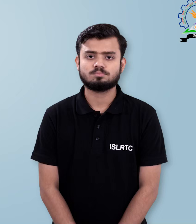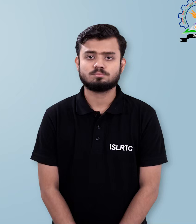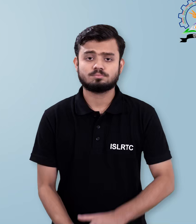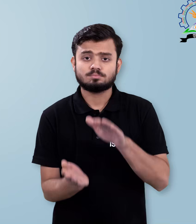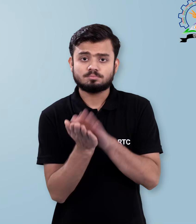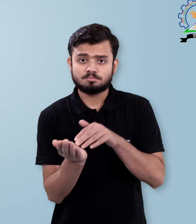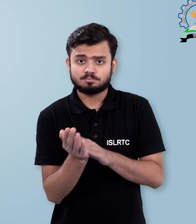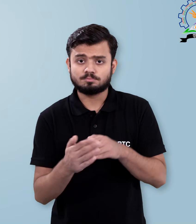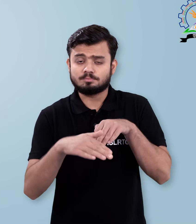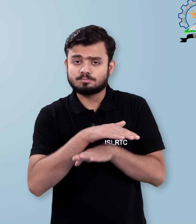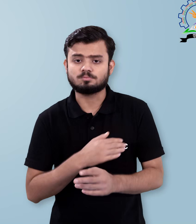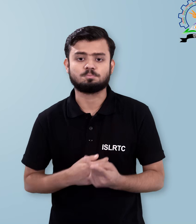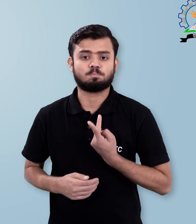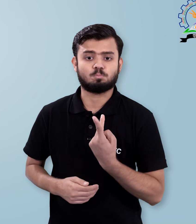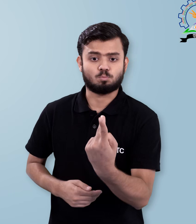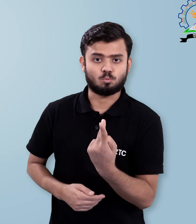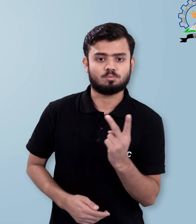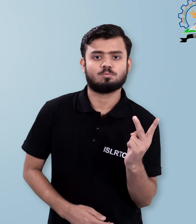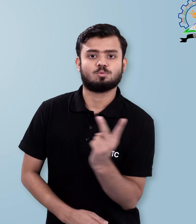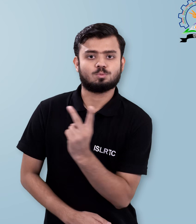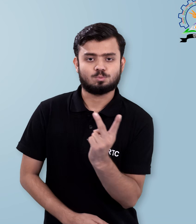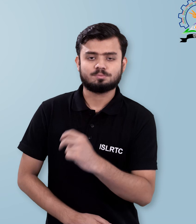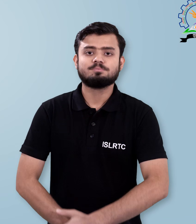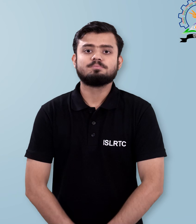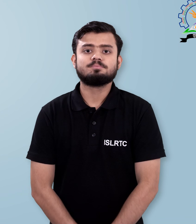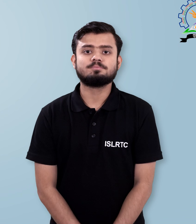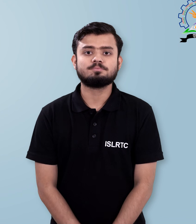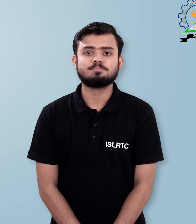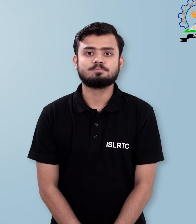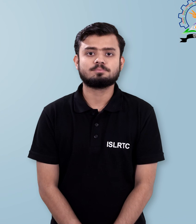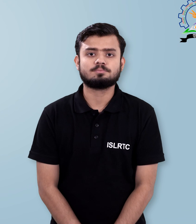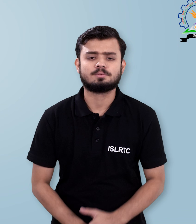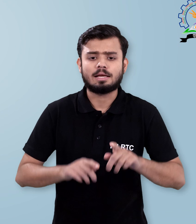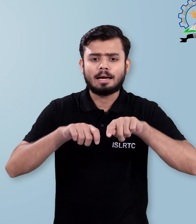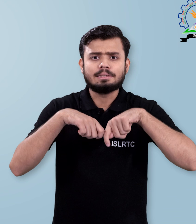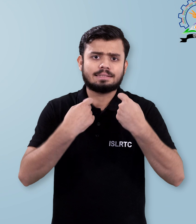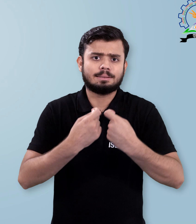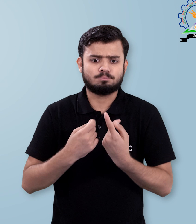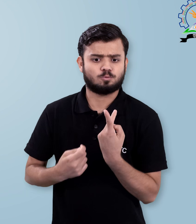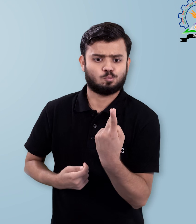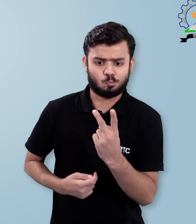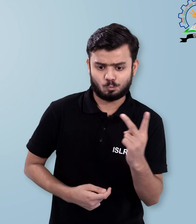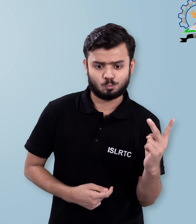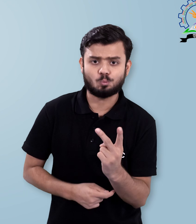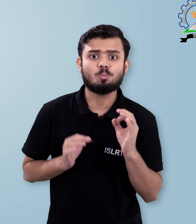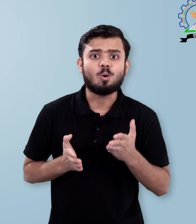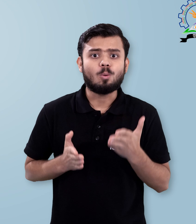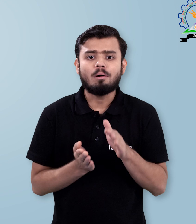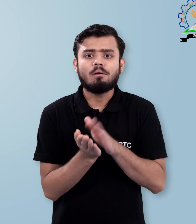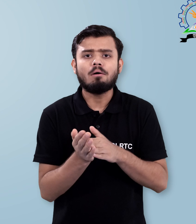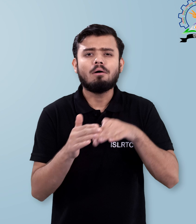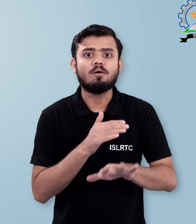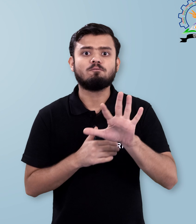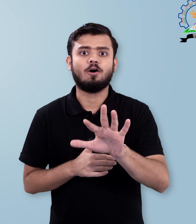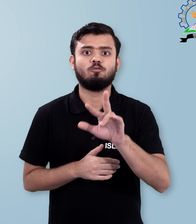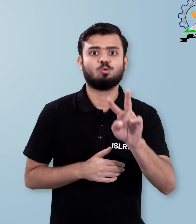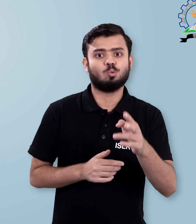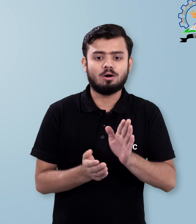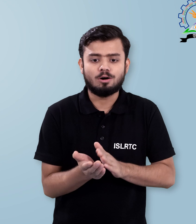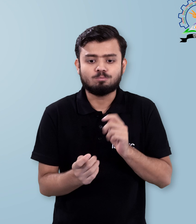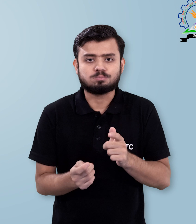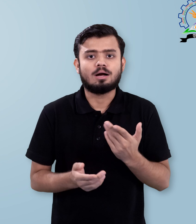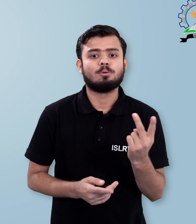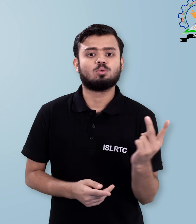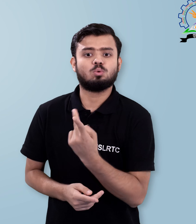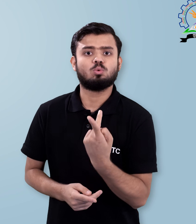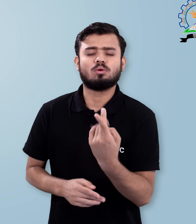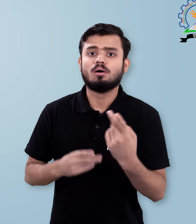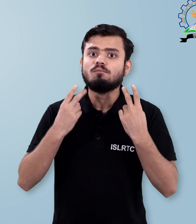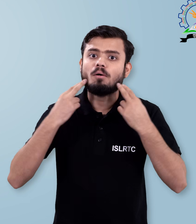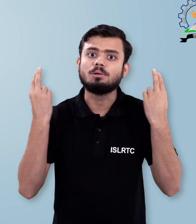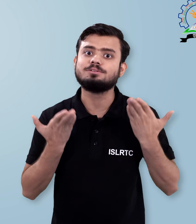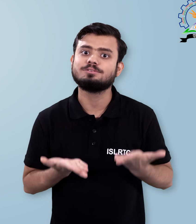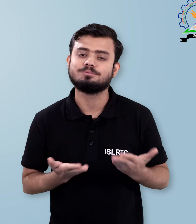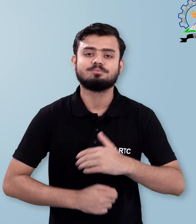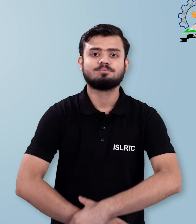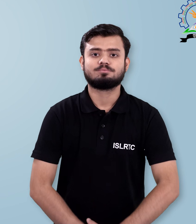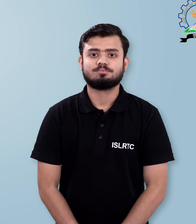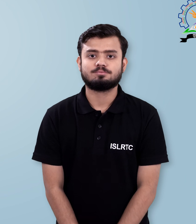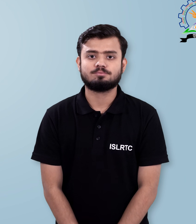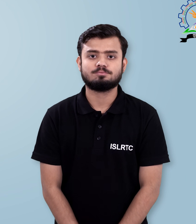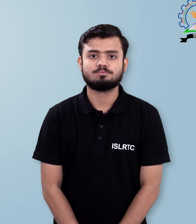Bridge in cards